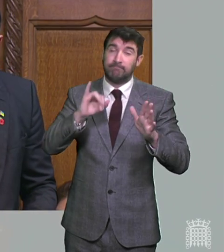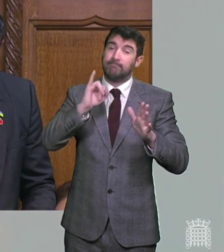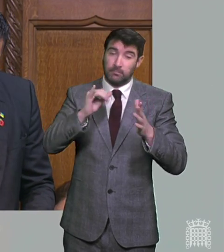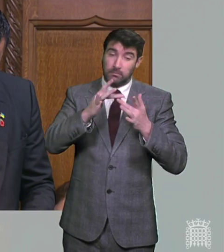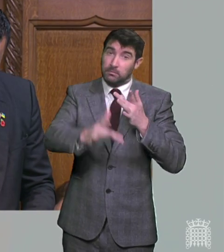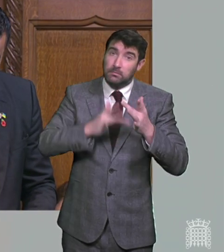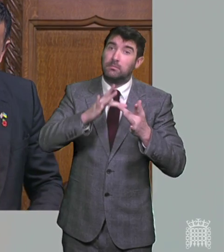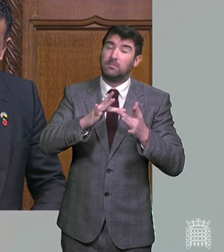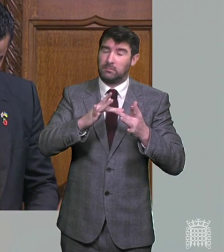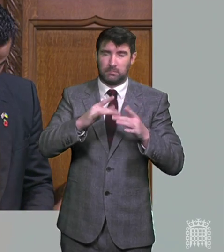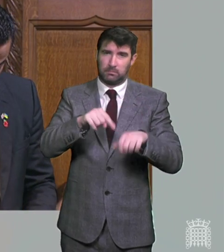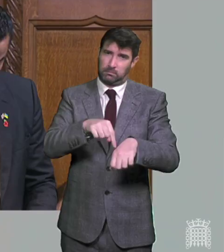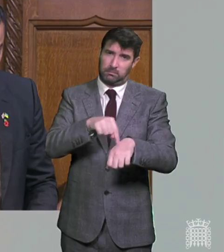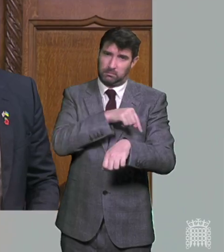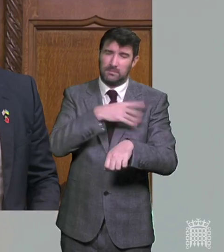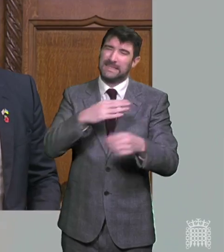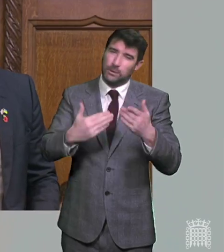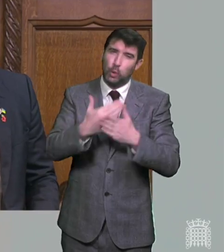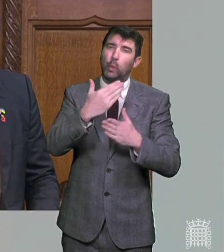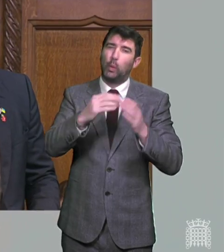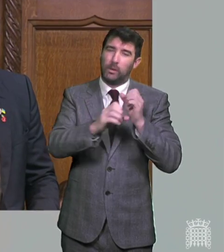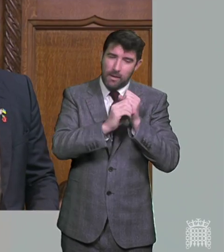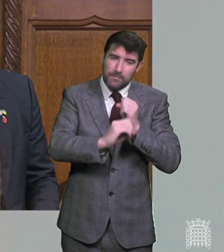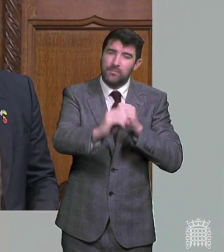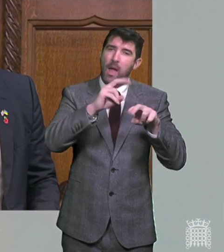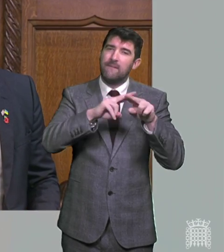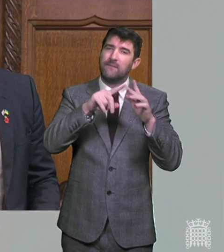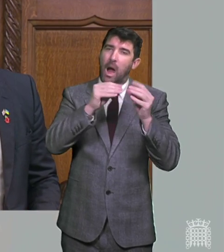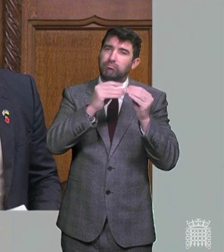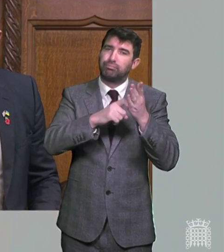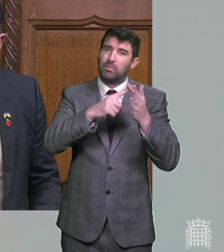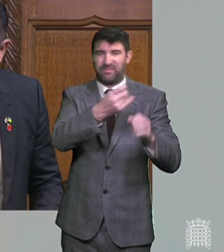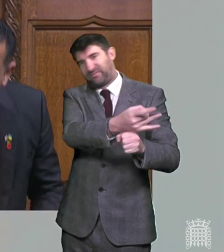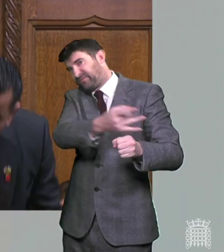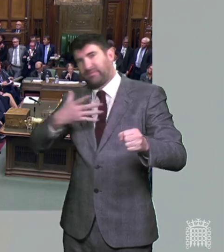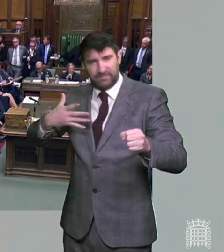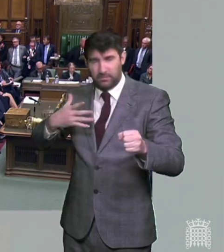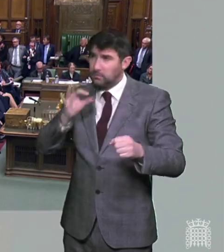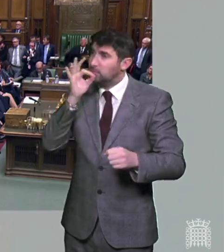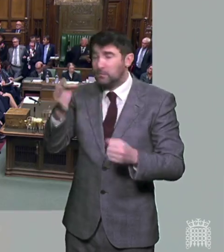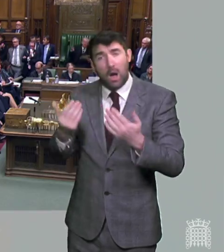Can the Prime Minister update the House on the progress of the £5 billion Project Gigabit?